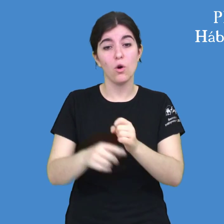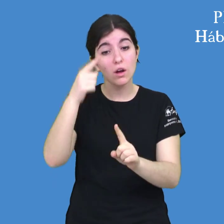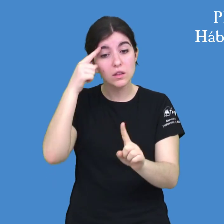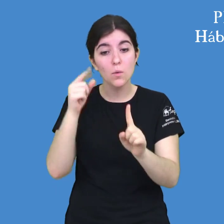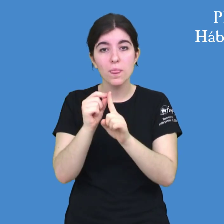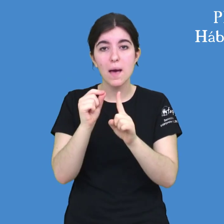objetivo